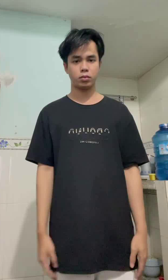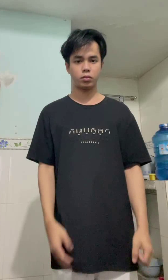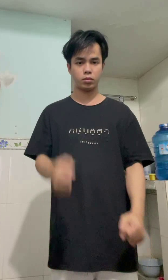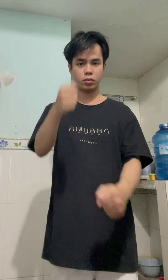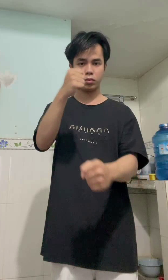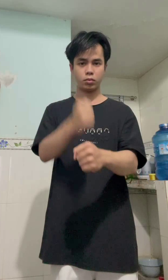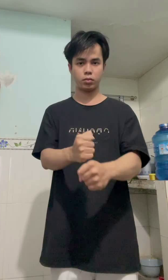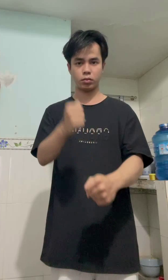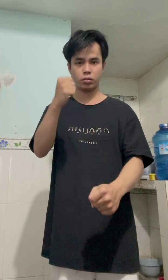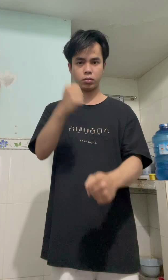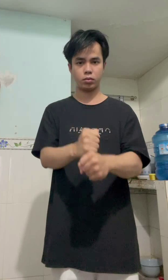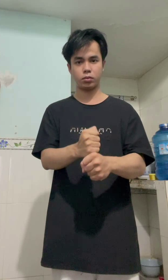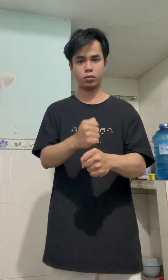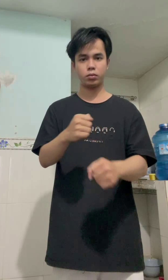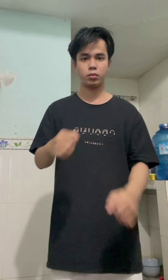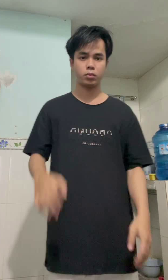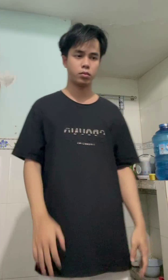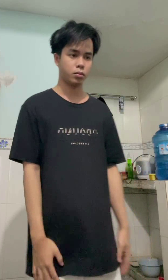cong viec